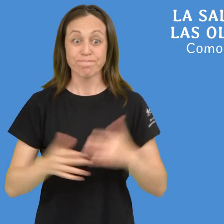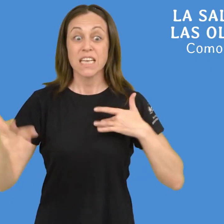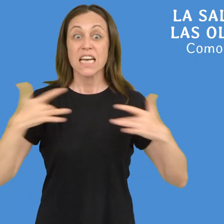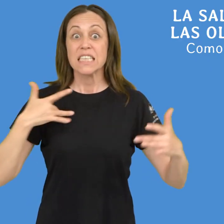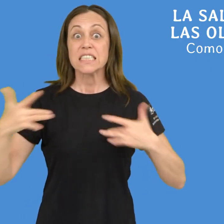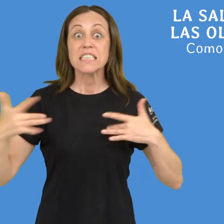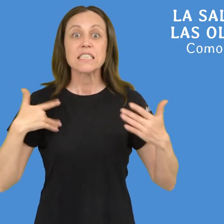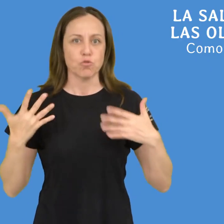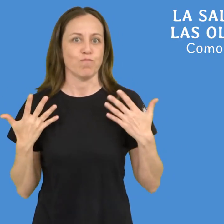síntoma